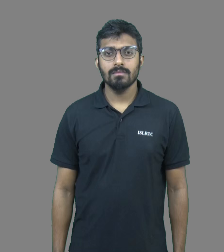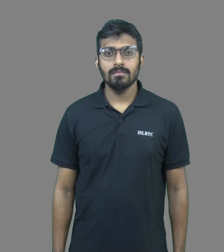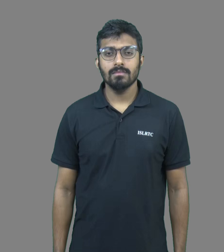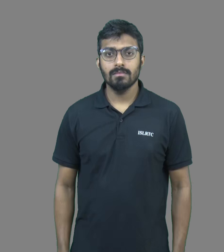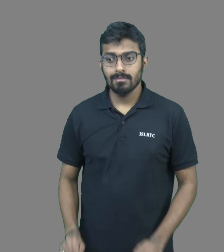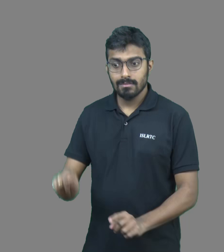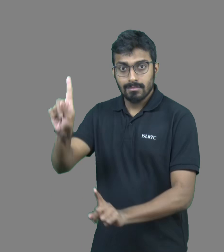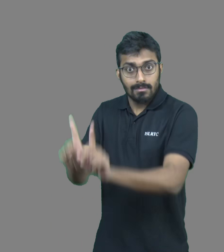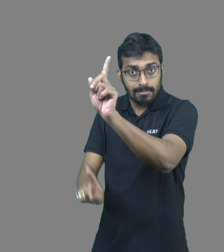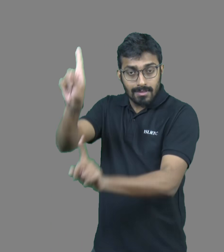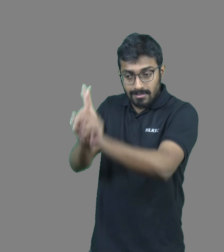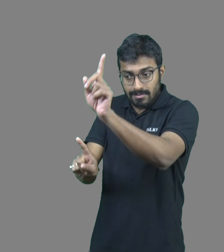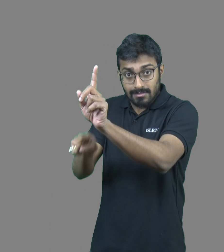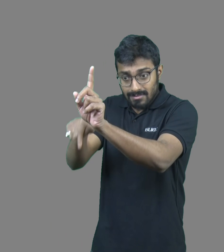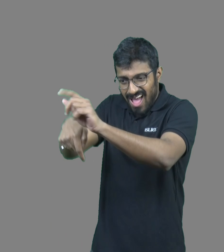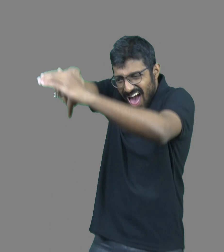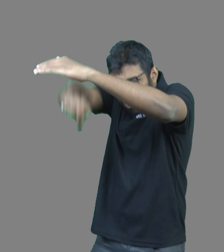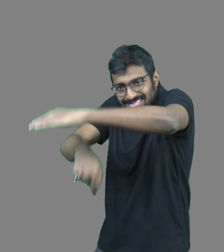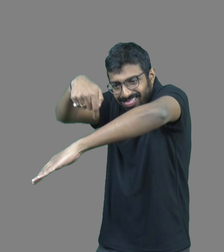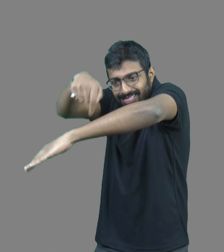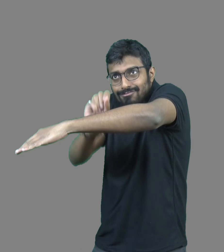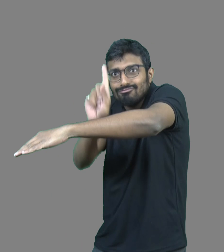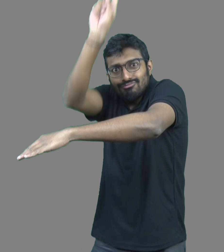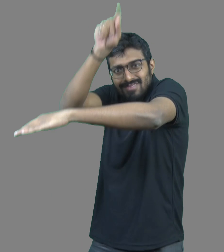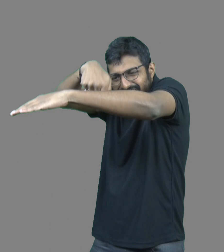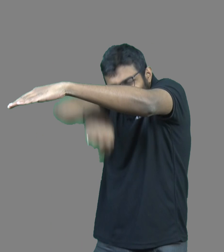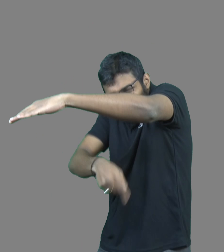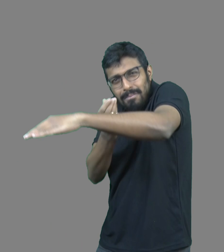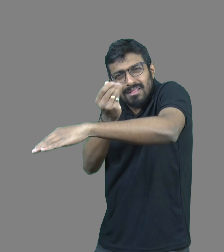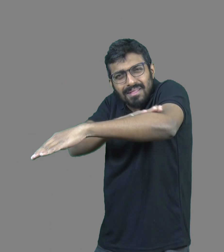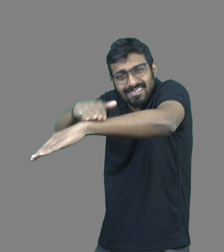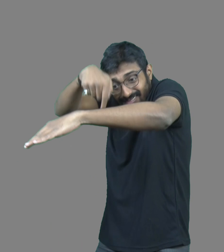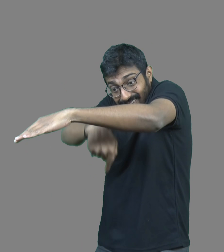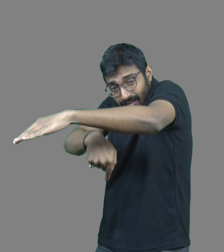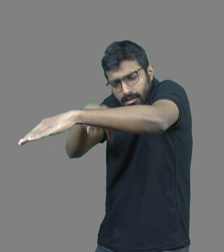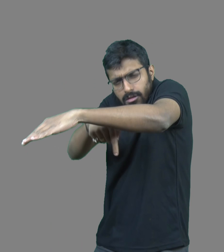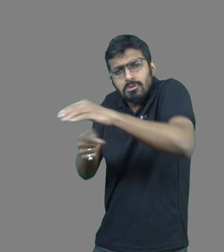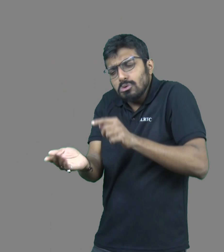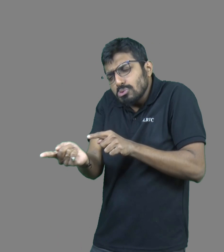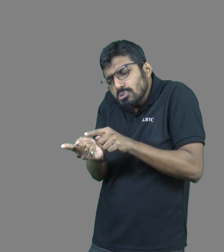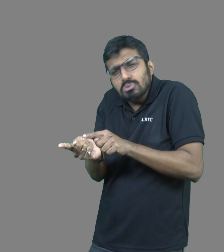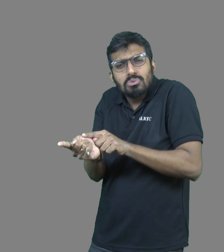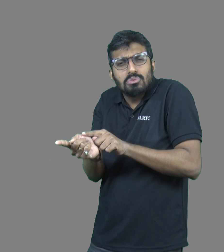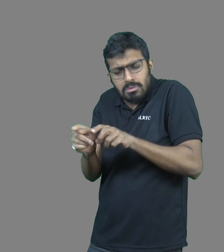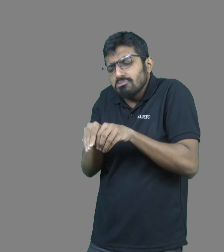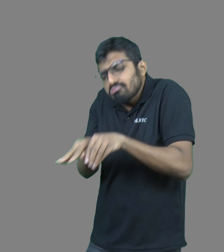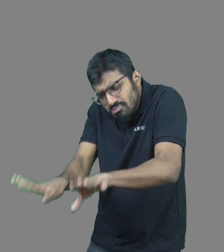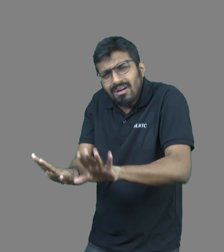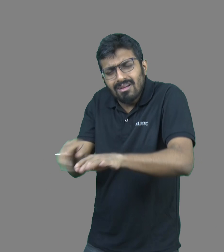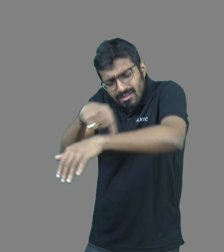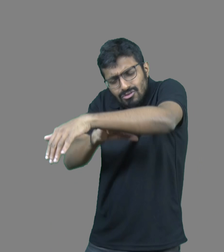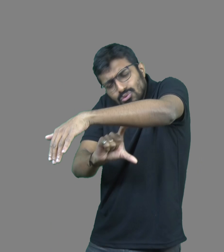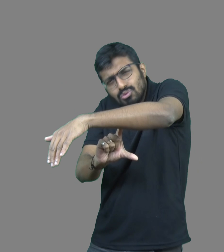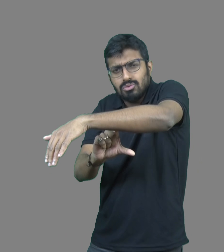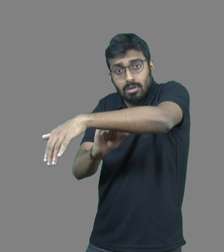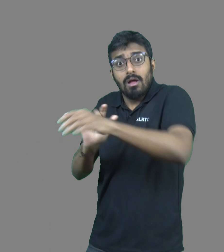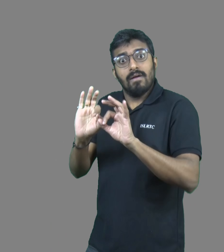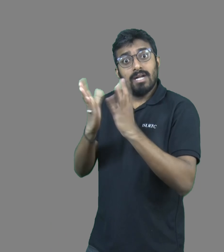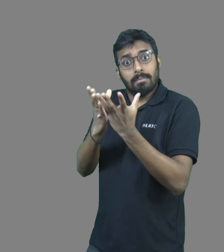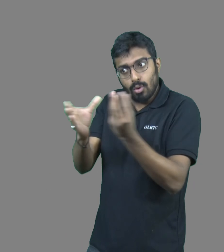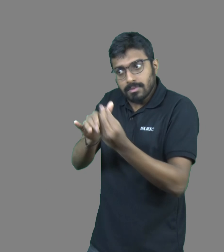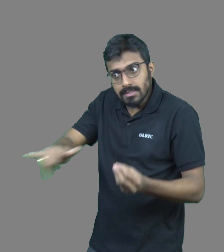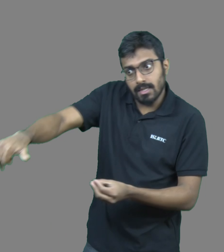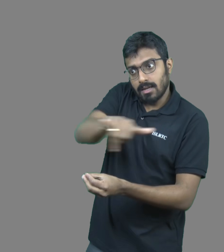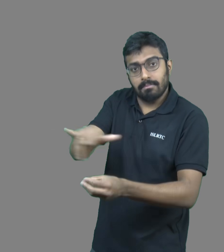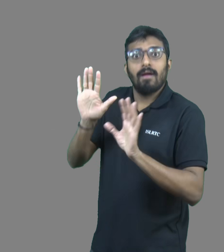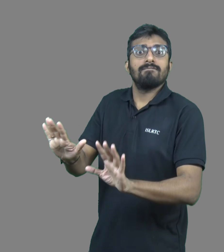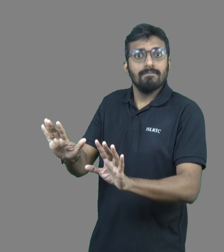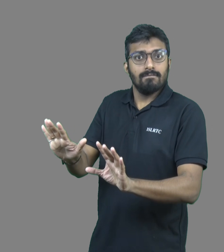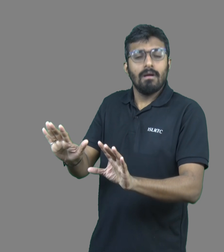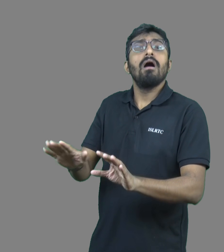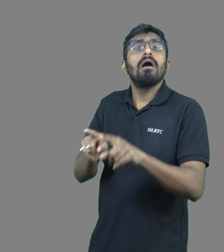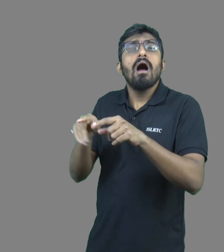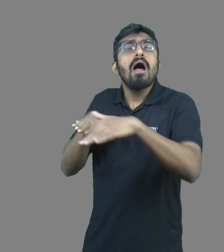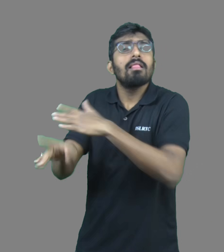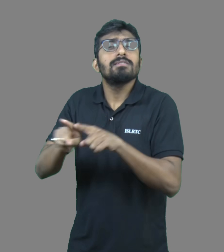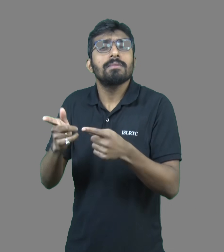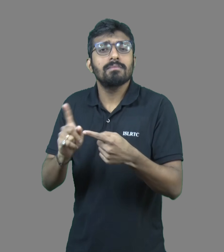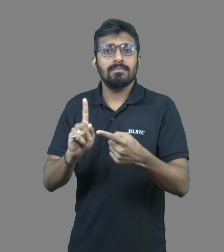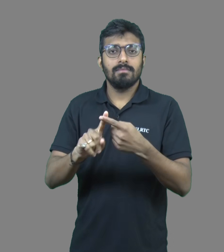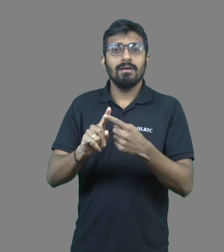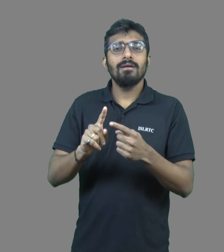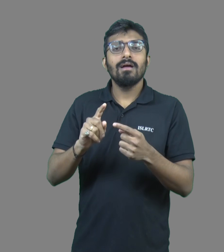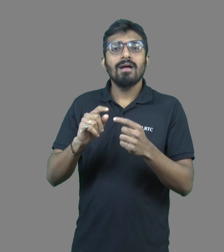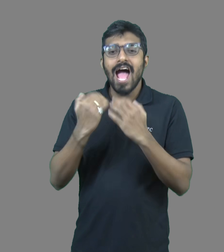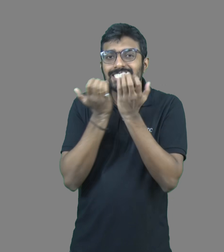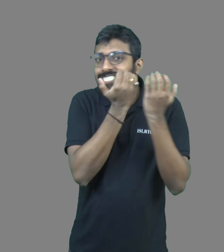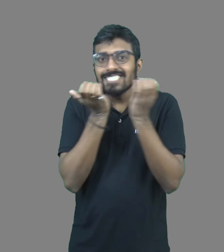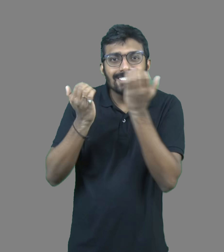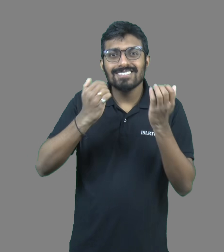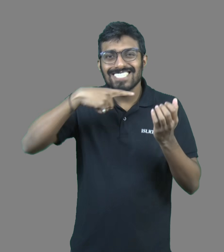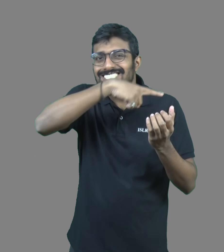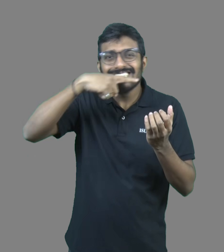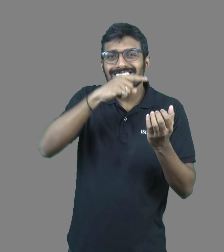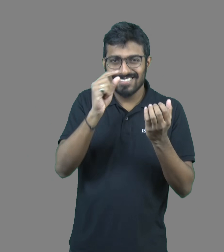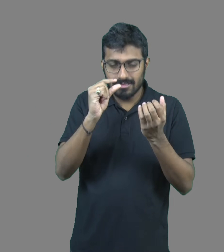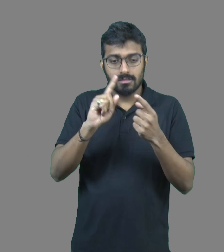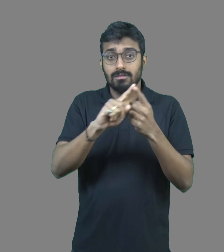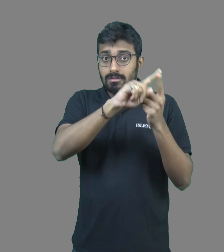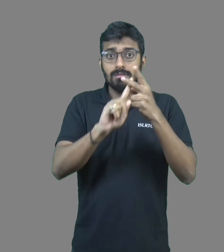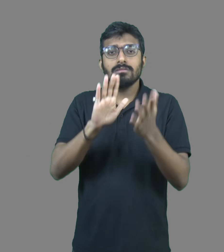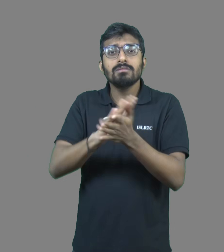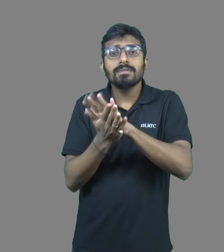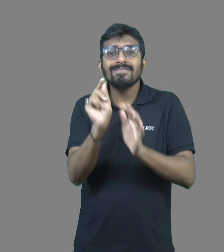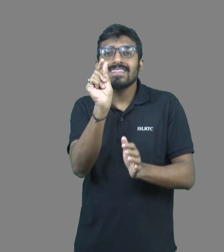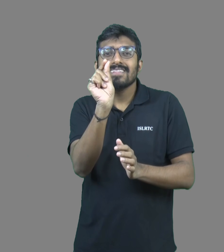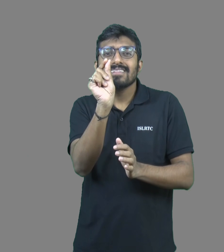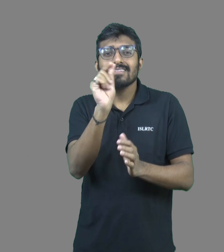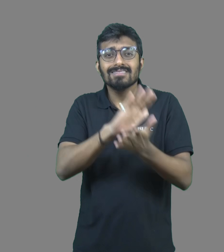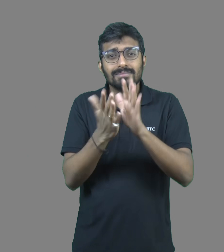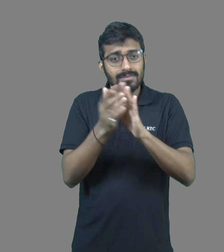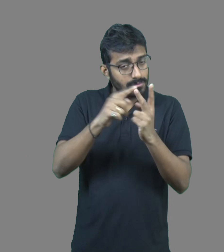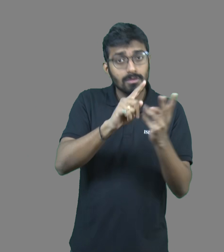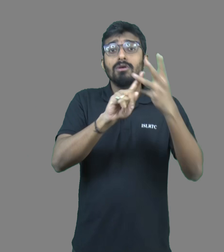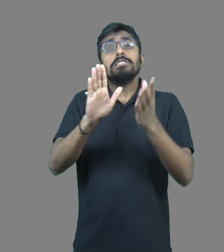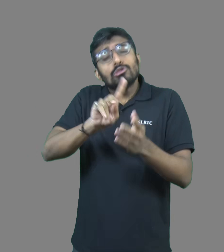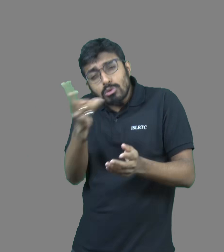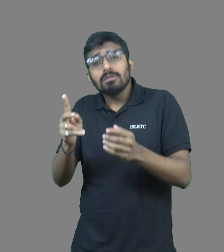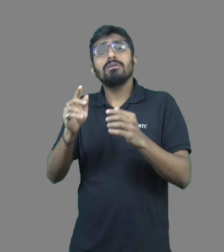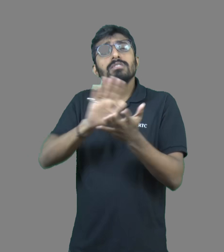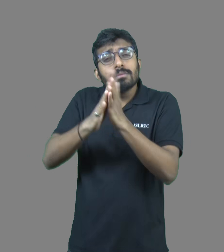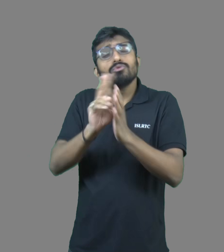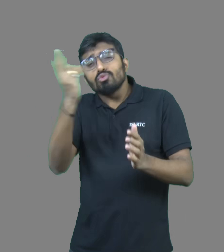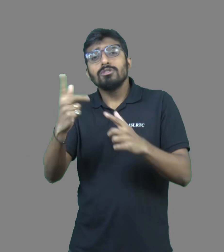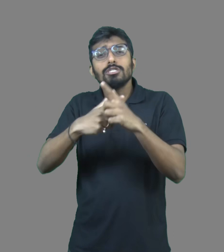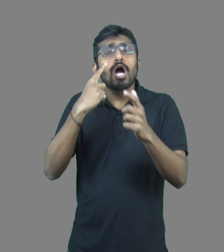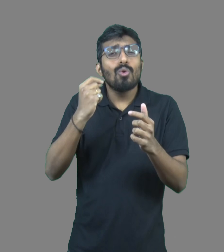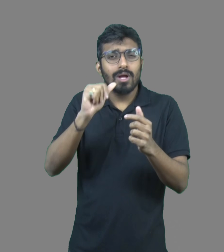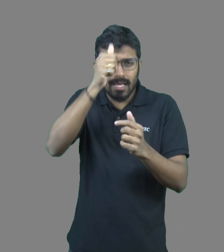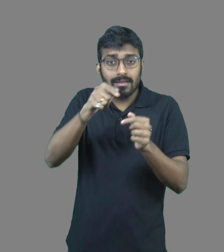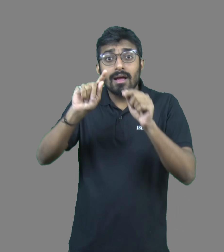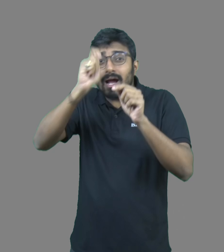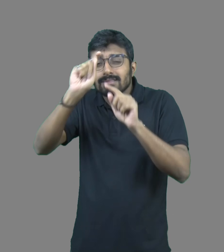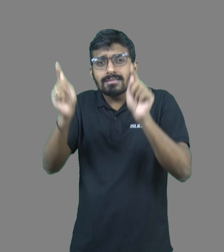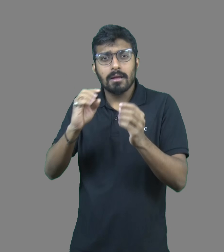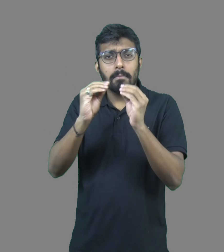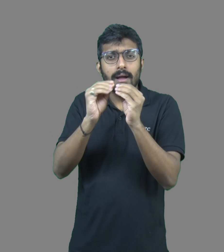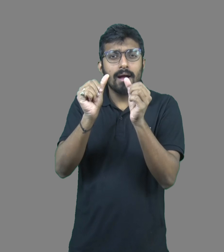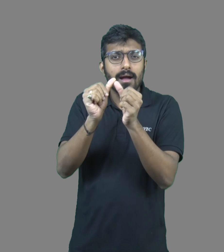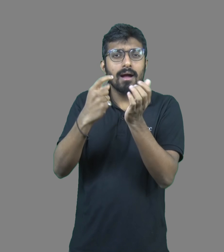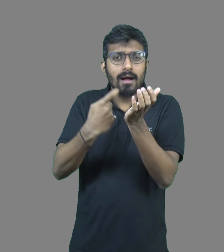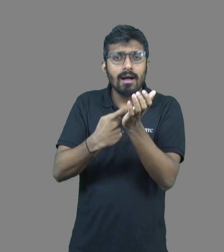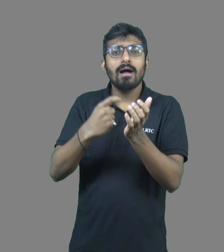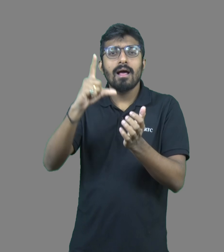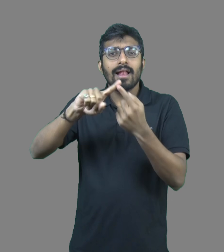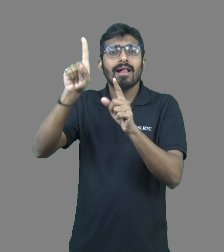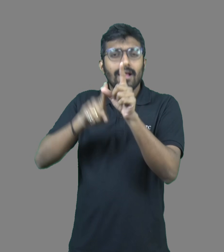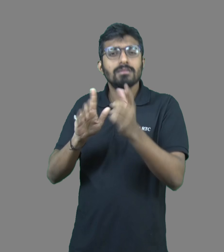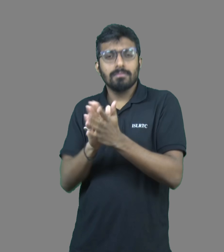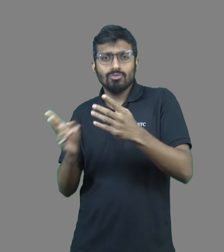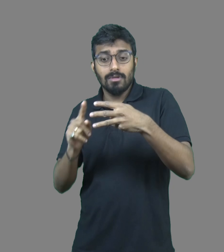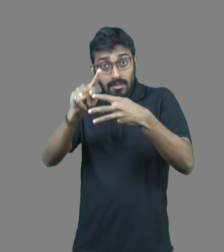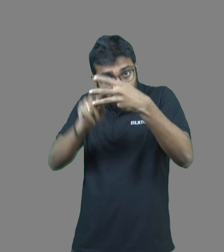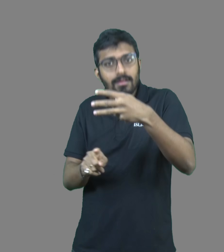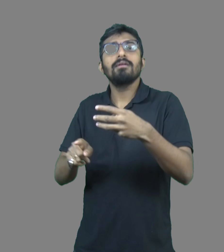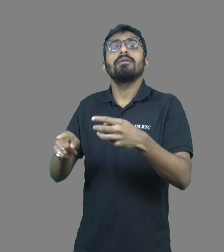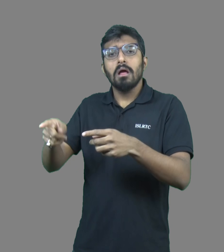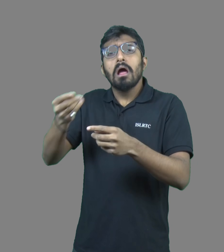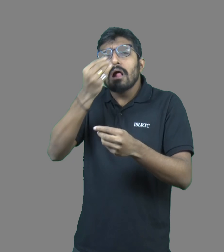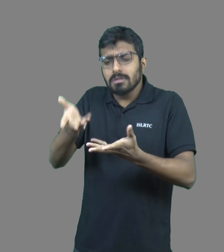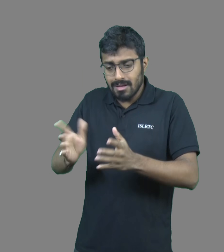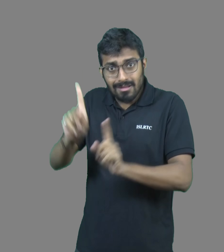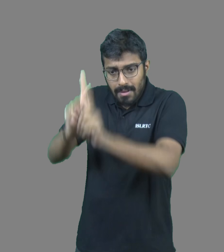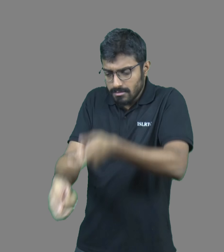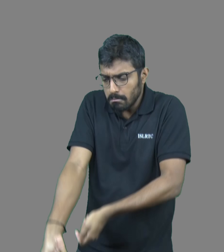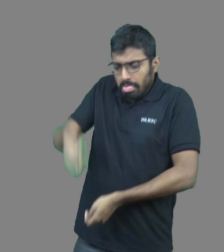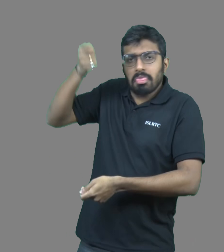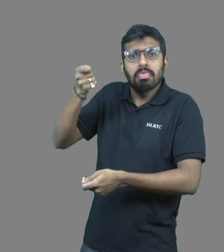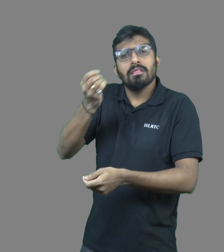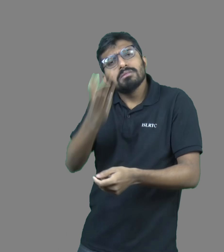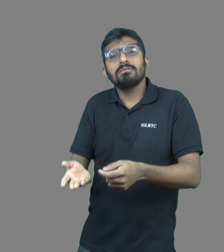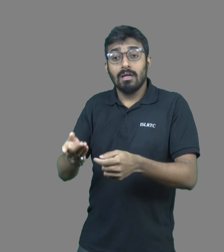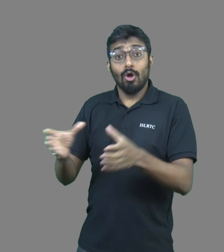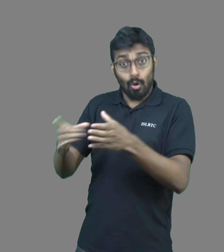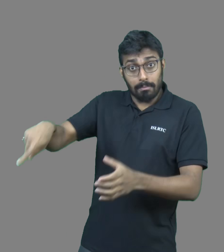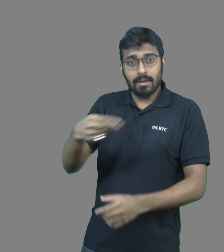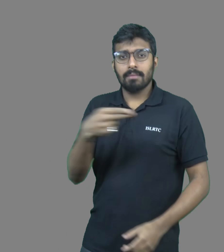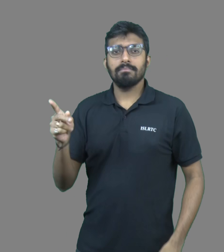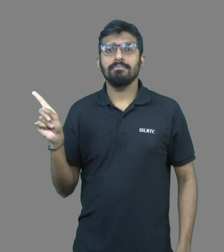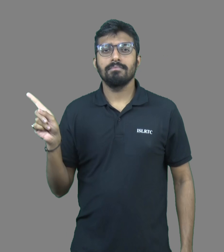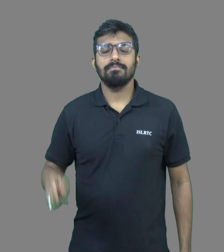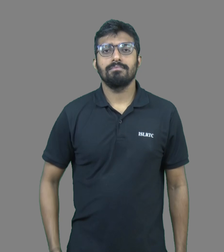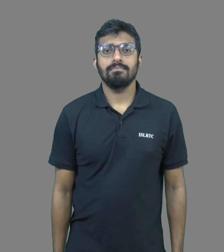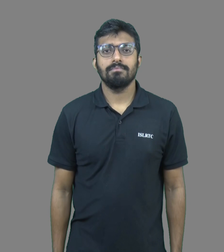Shallow Rooted